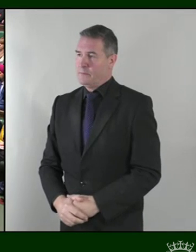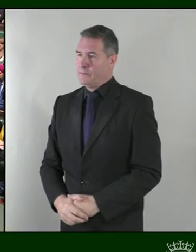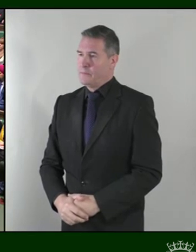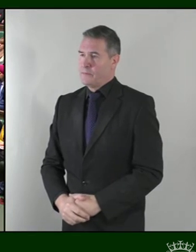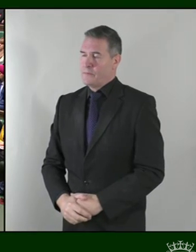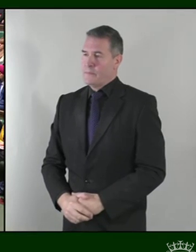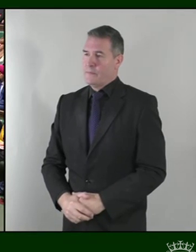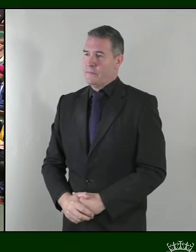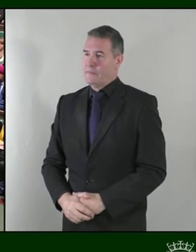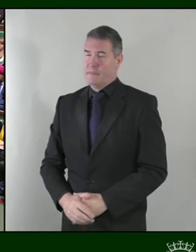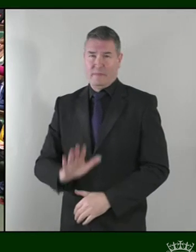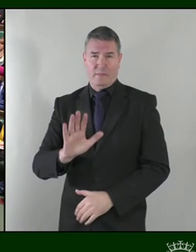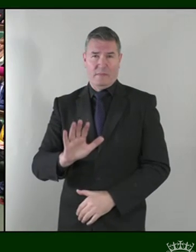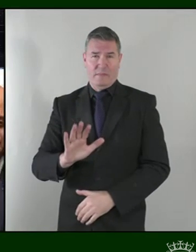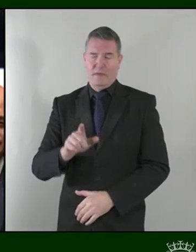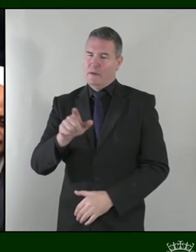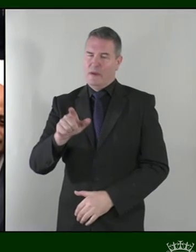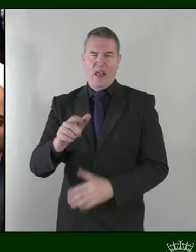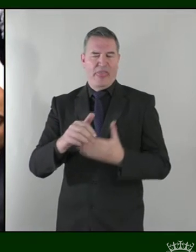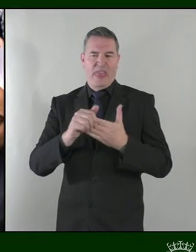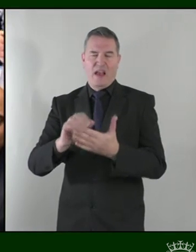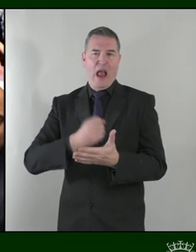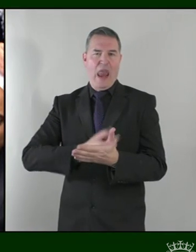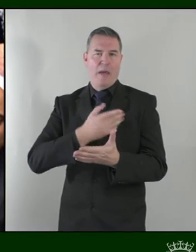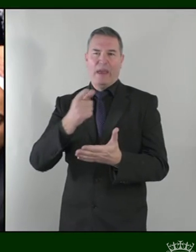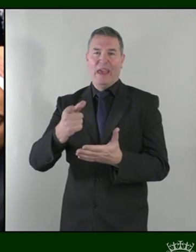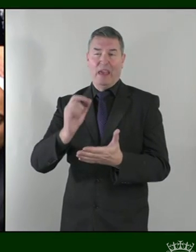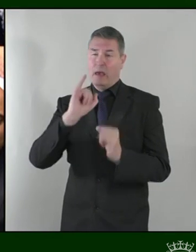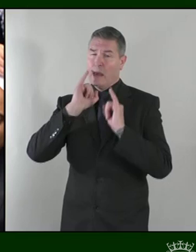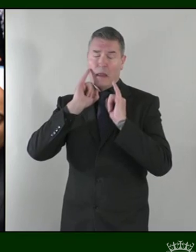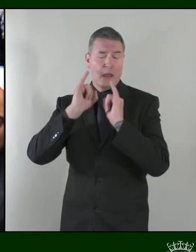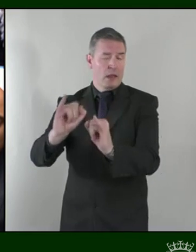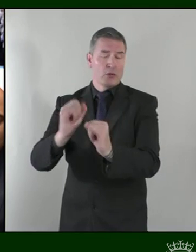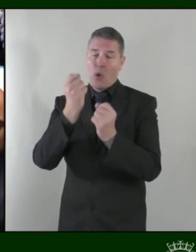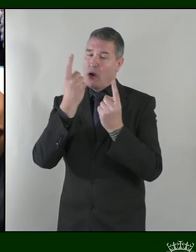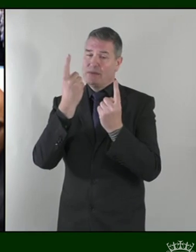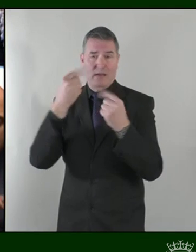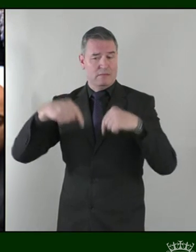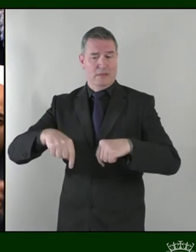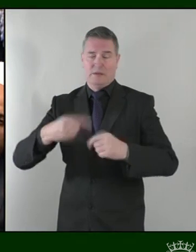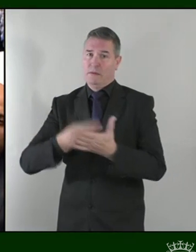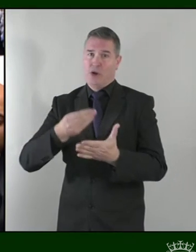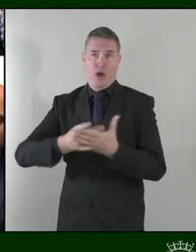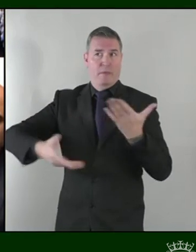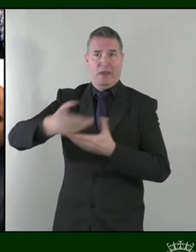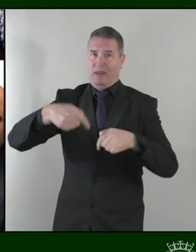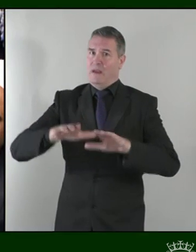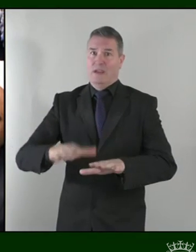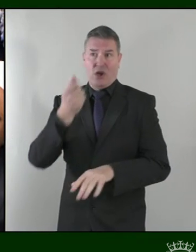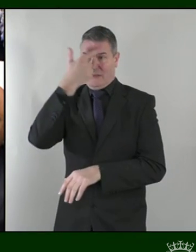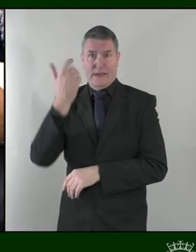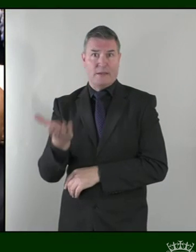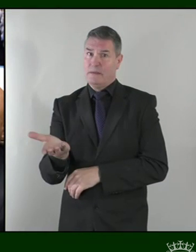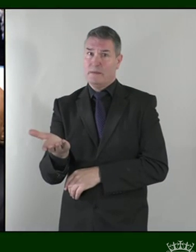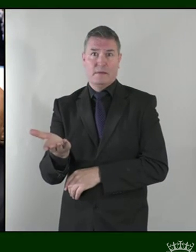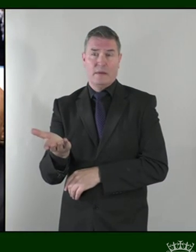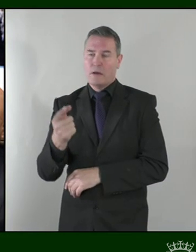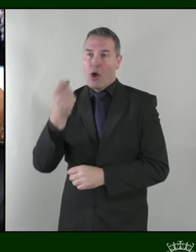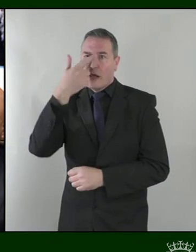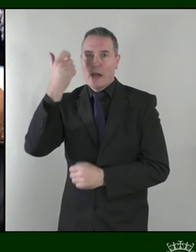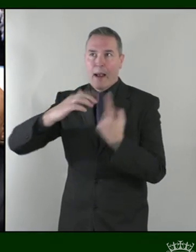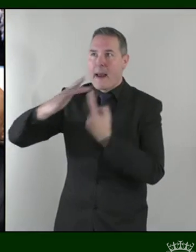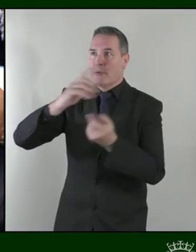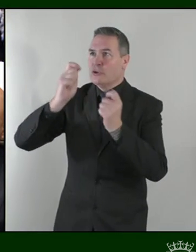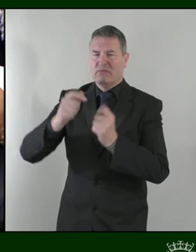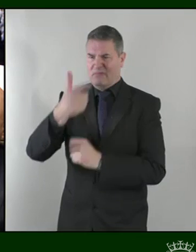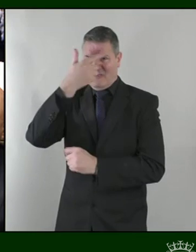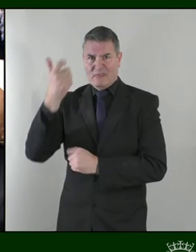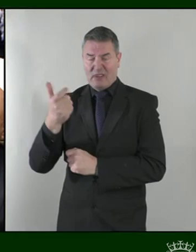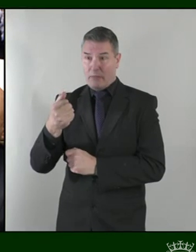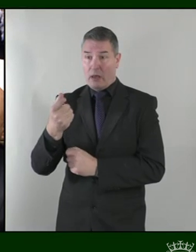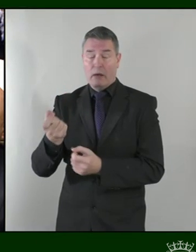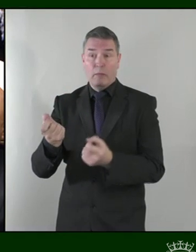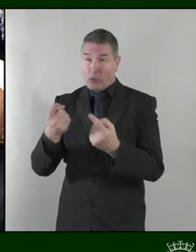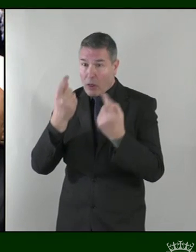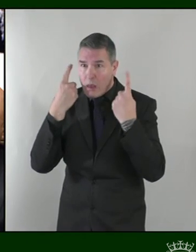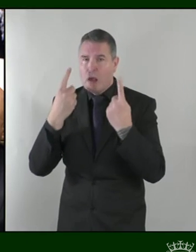I think the grotesque failure of the Leader of the Opposition to understand what is happening in this country’s economy, let alone in the fight against climate change, is quite mind-boggling.